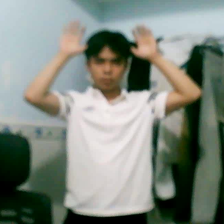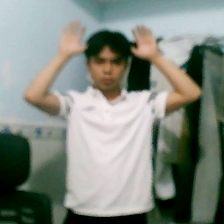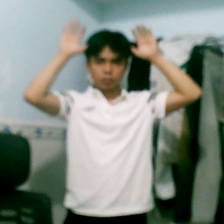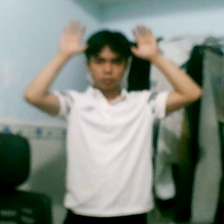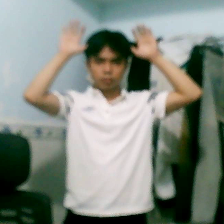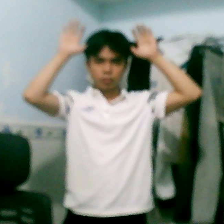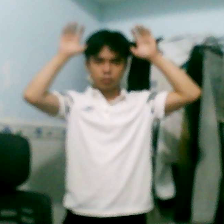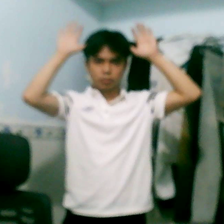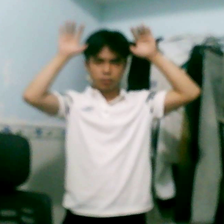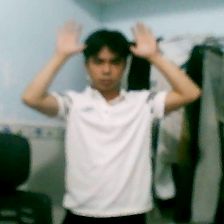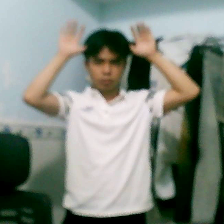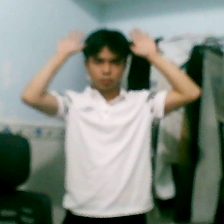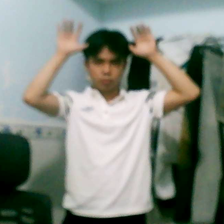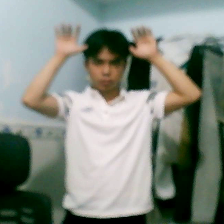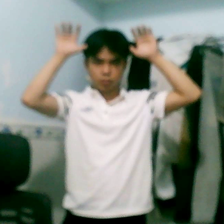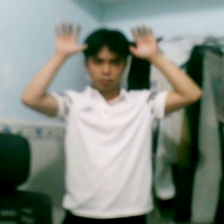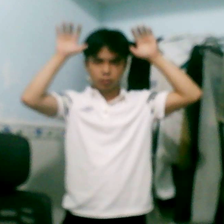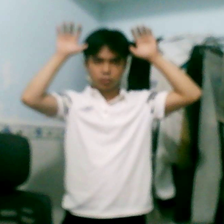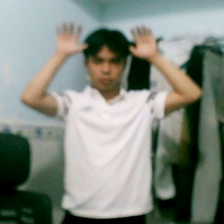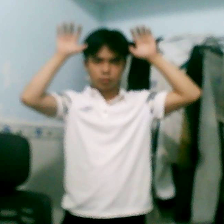cho